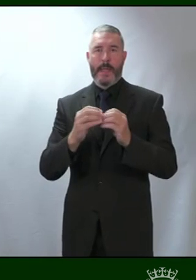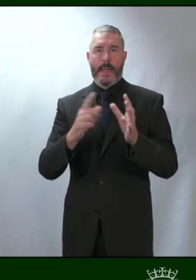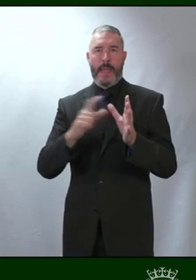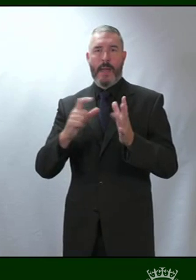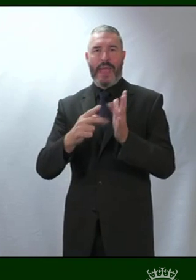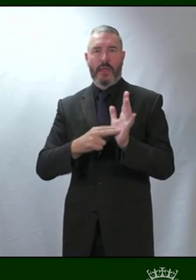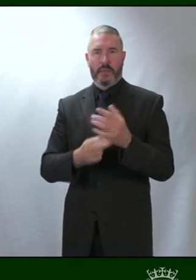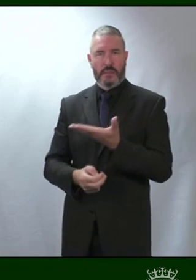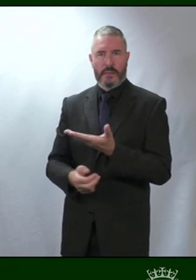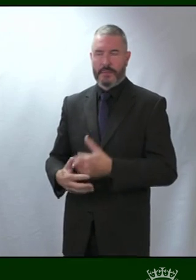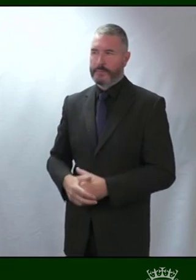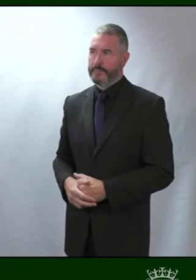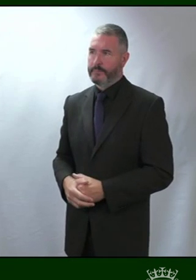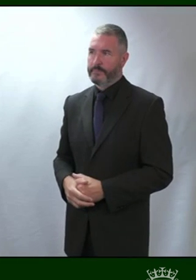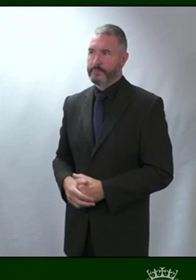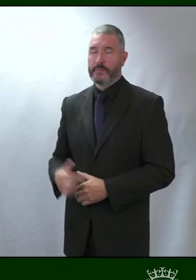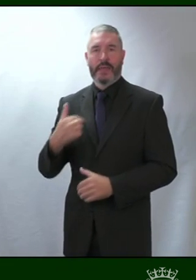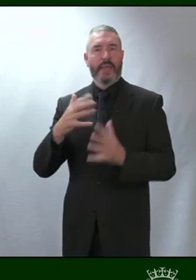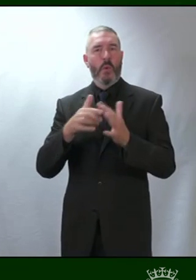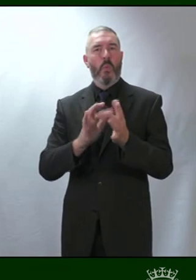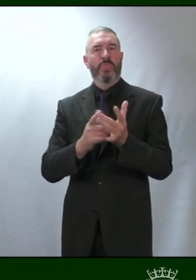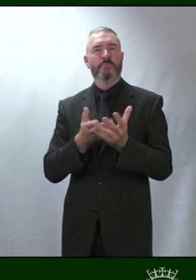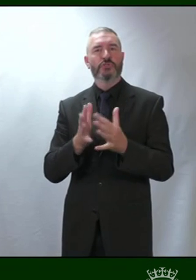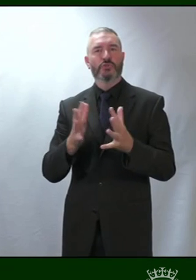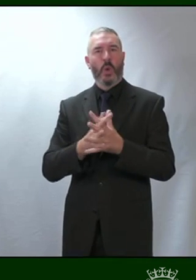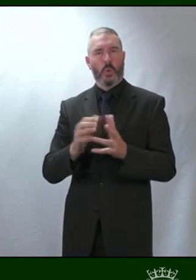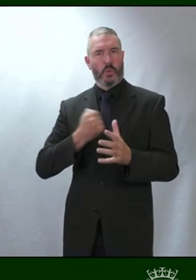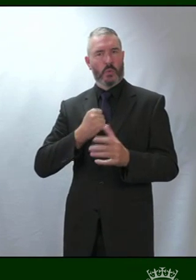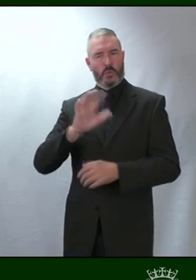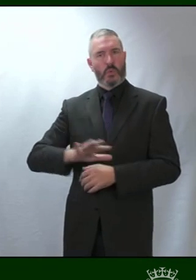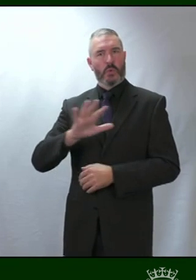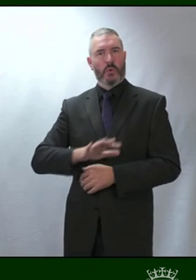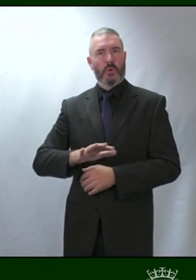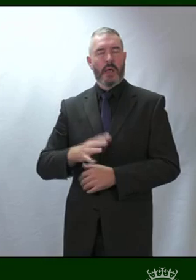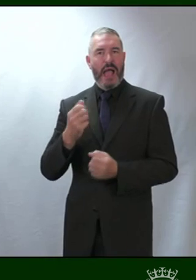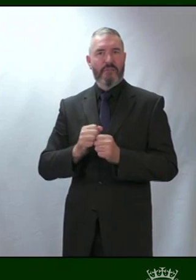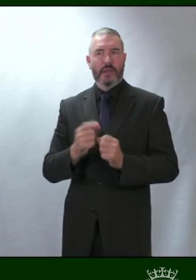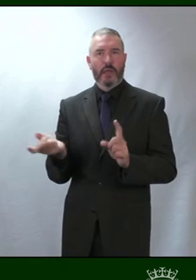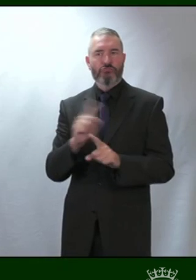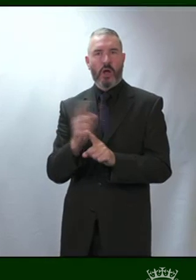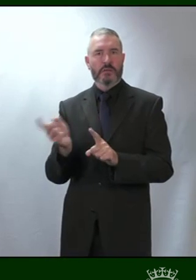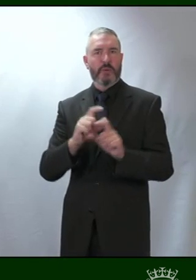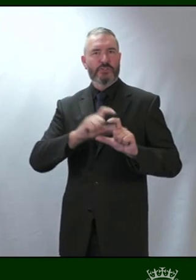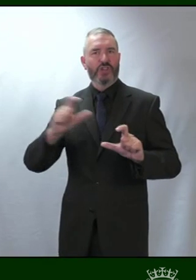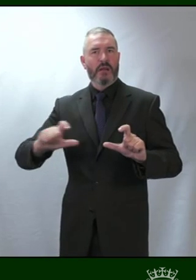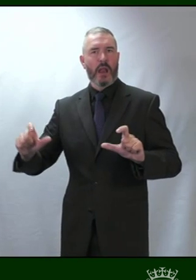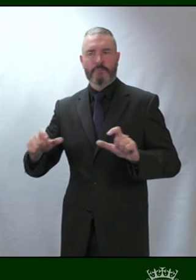There is growing concern in my constituency, and across the country, about the rising number of illegal crossings across the channel.